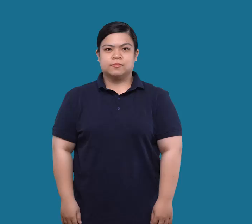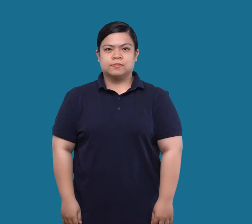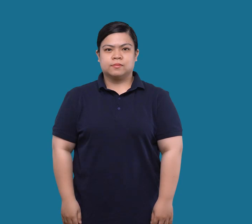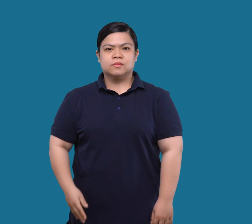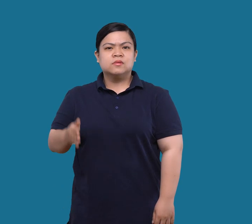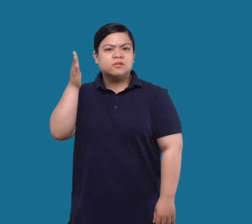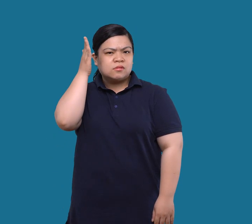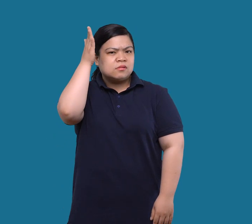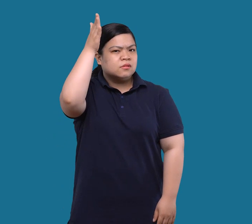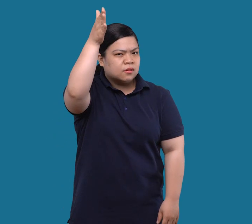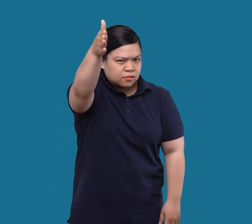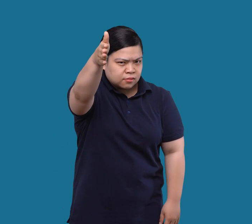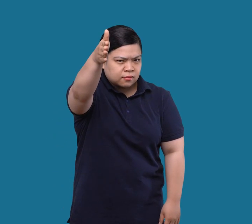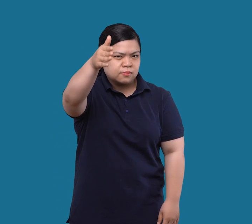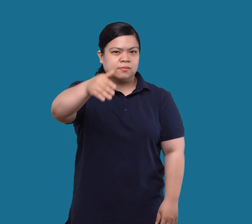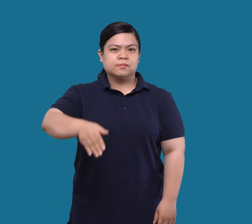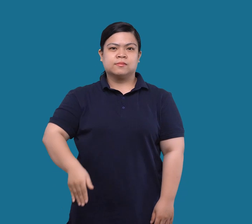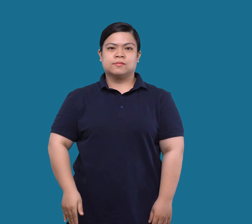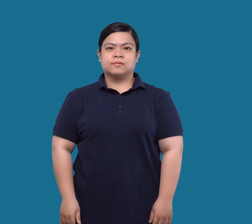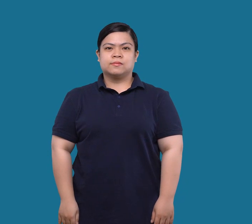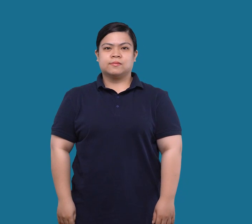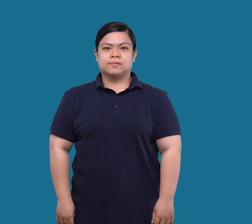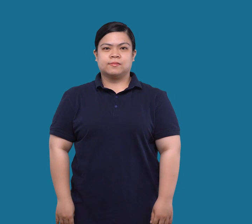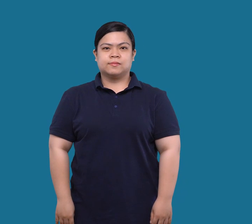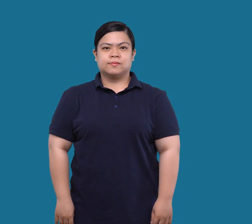tương lai